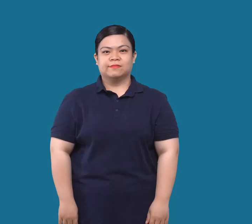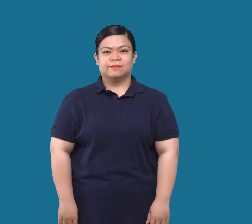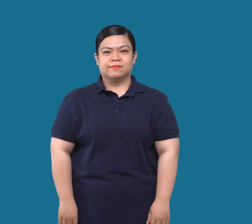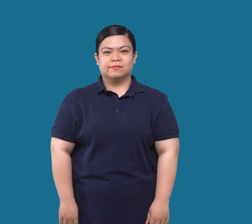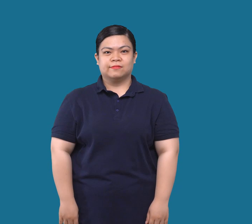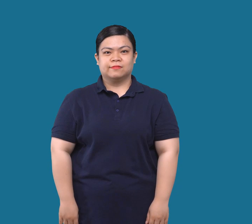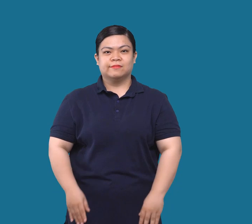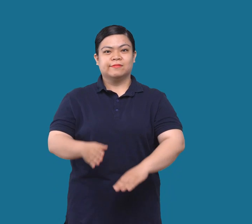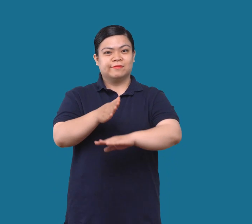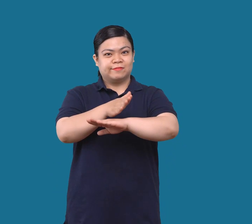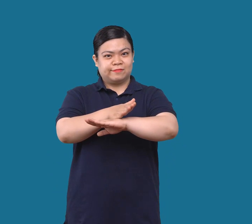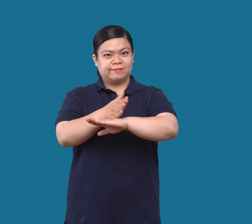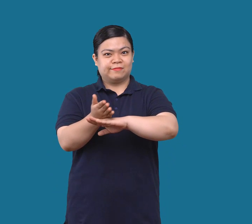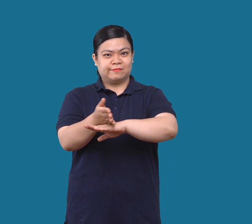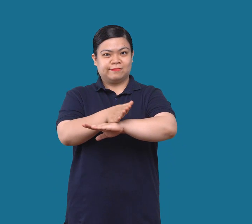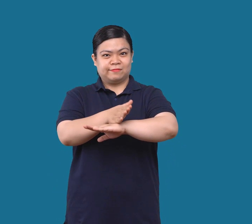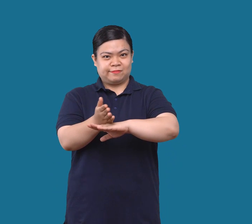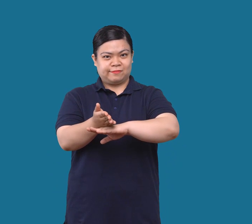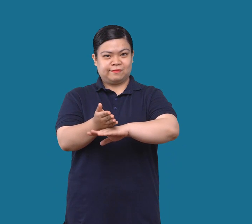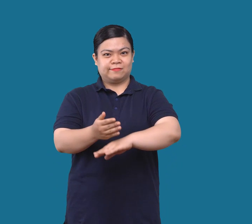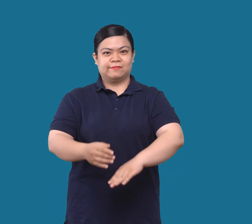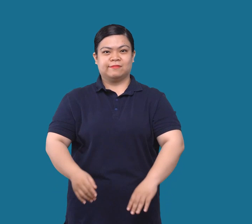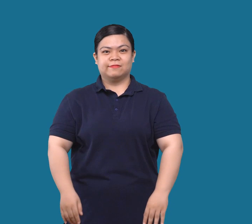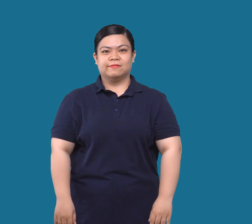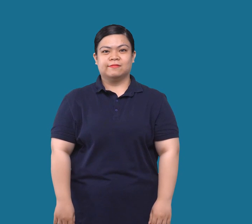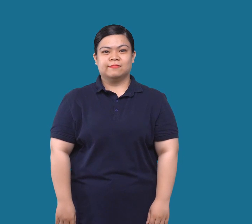phương tiện